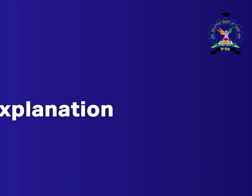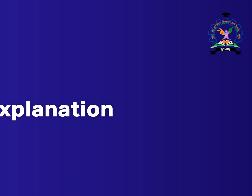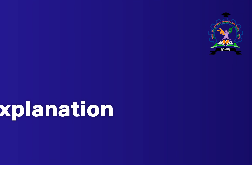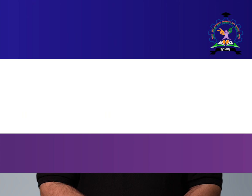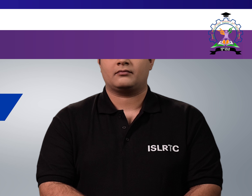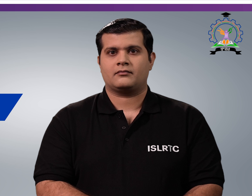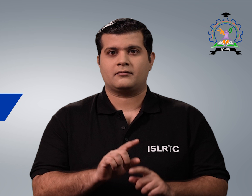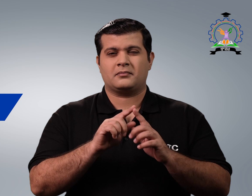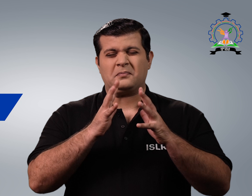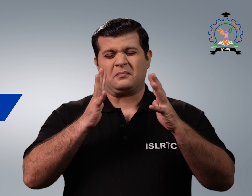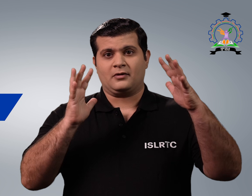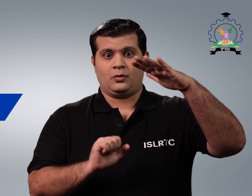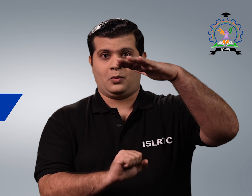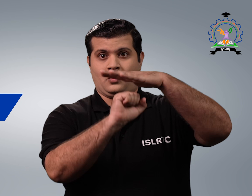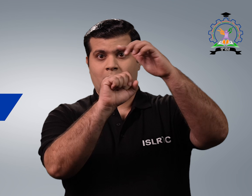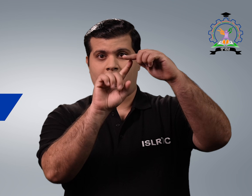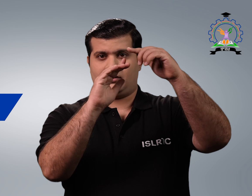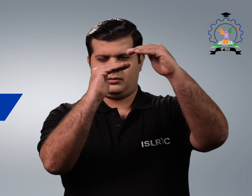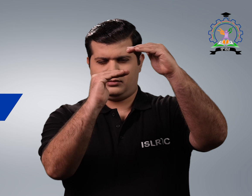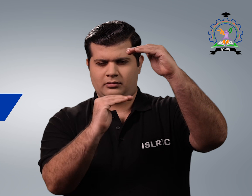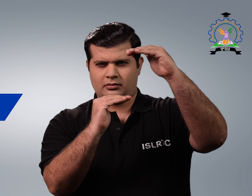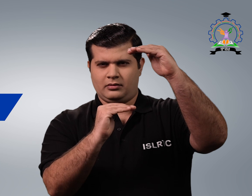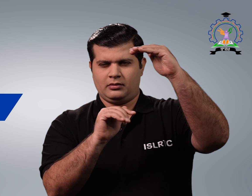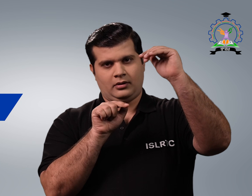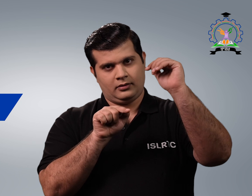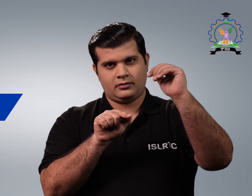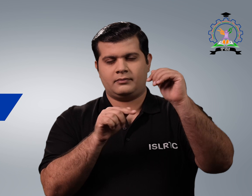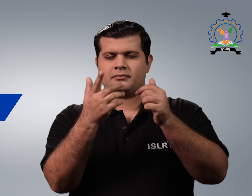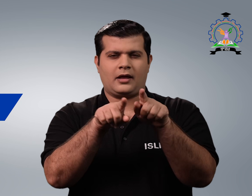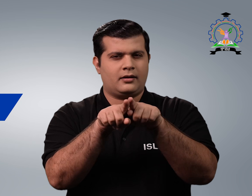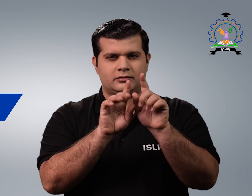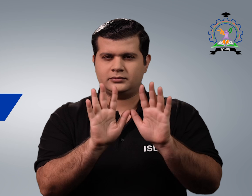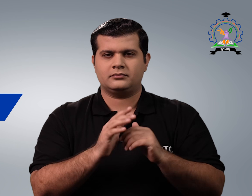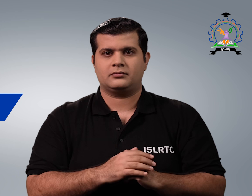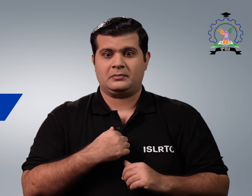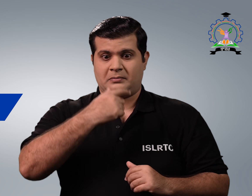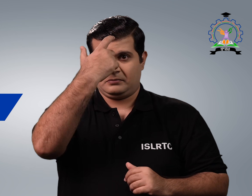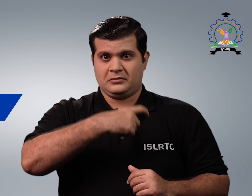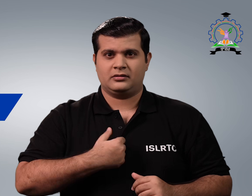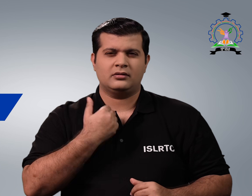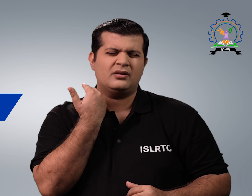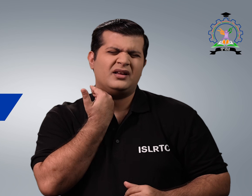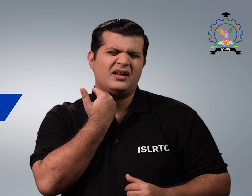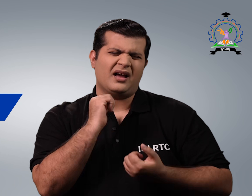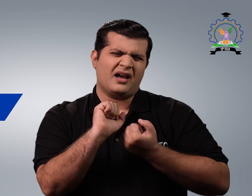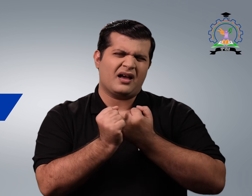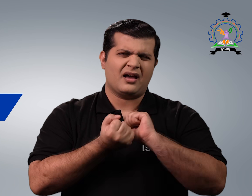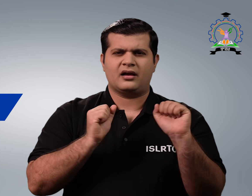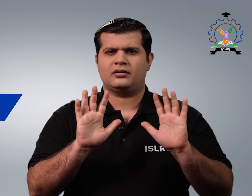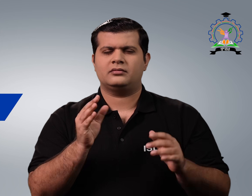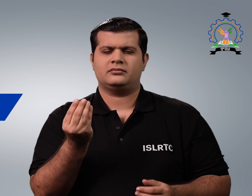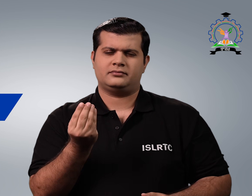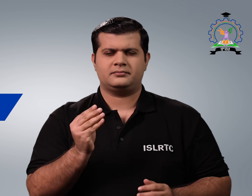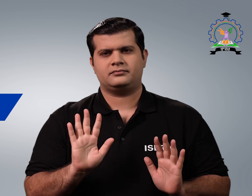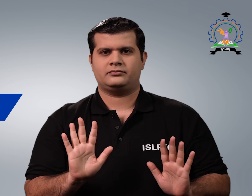Quite is a degree that signifies moderation. For example, a person is not severely unwell. He is quite unwell.